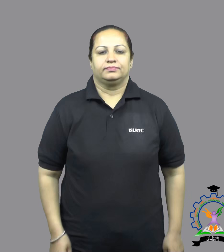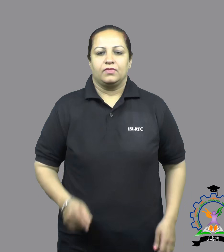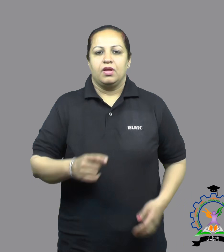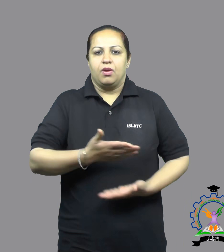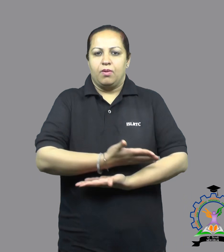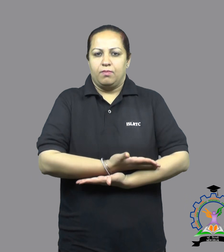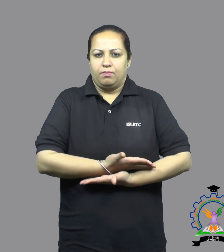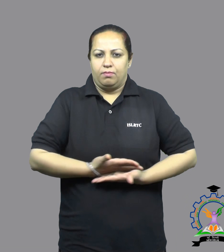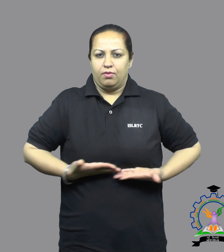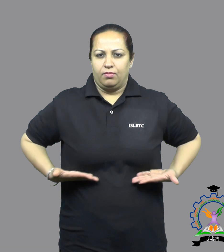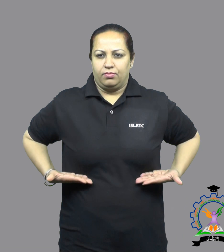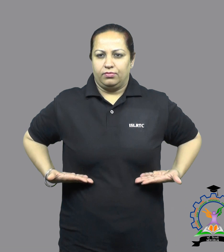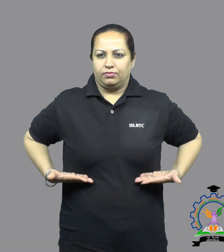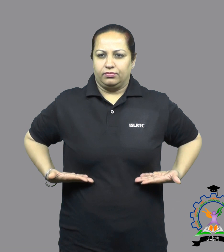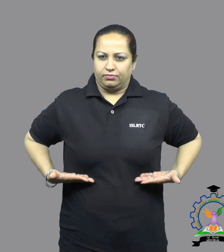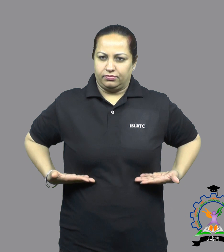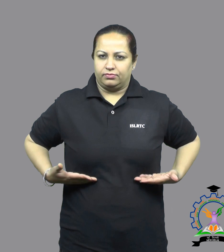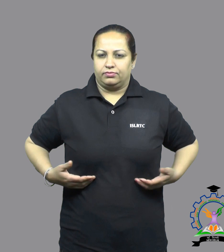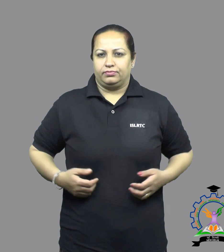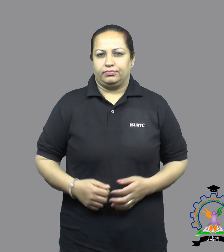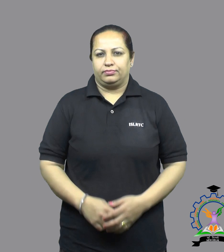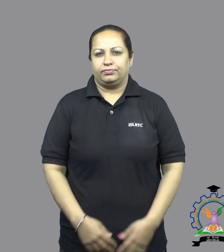Blouse